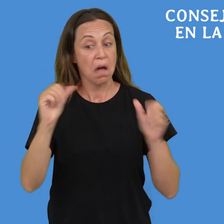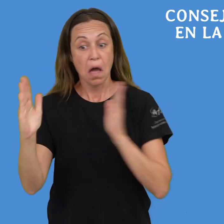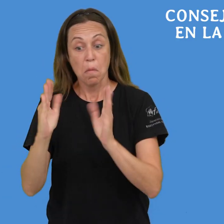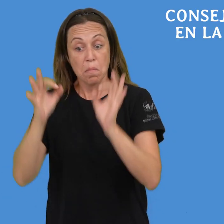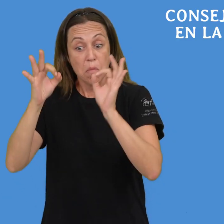época